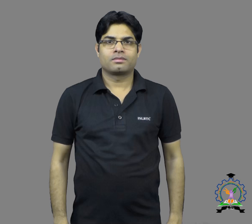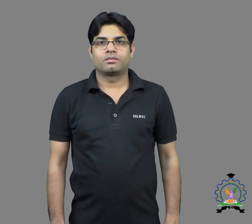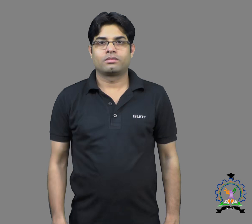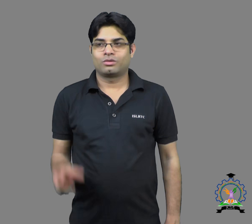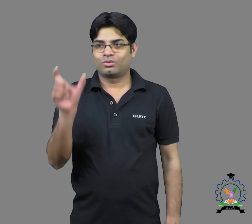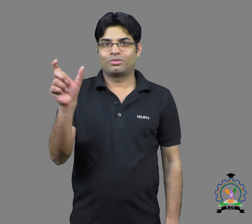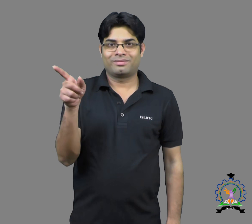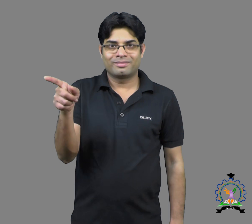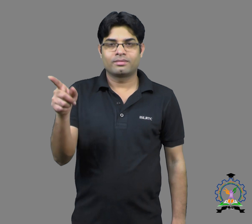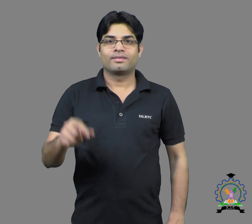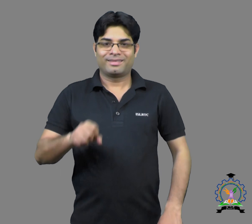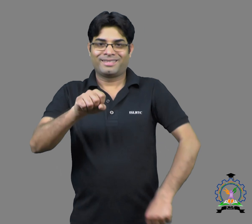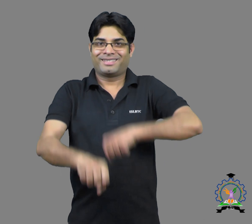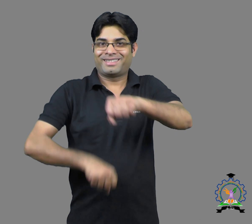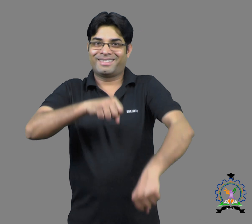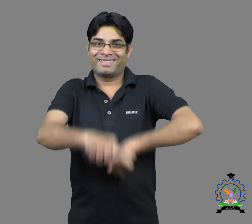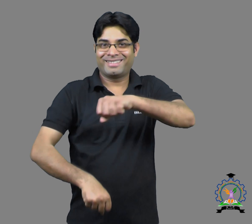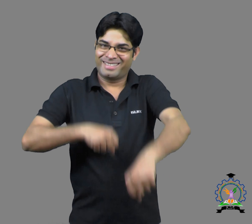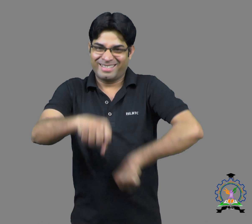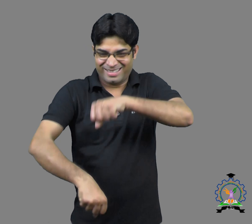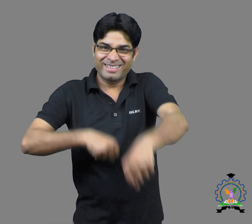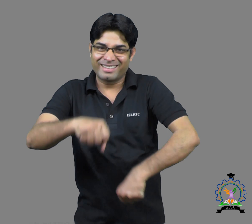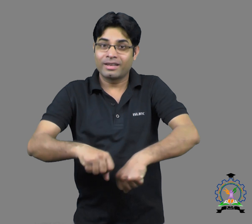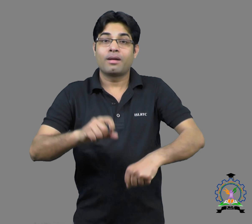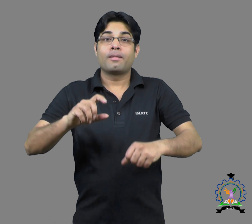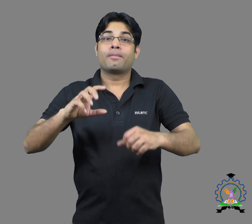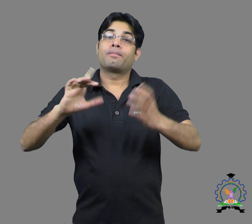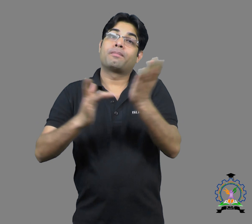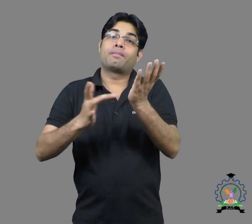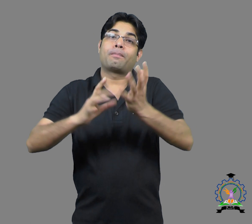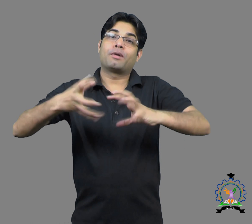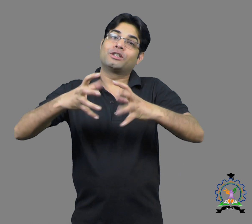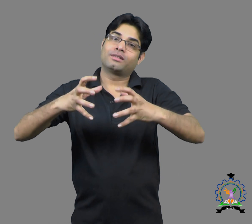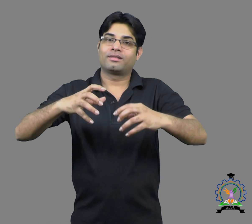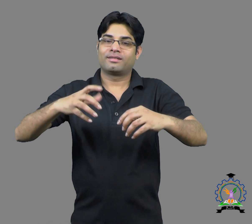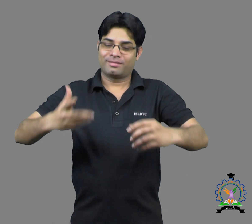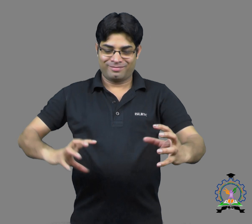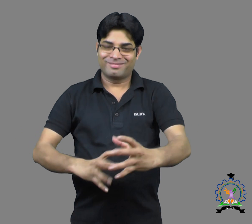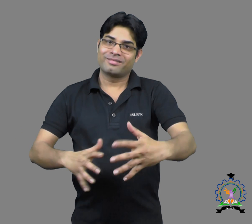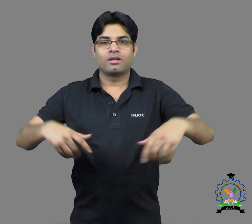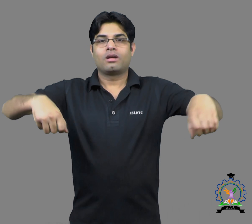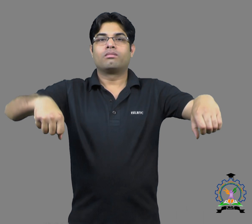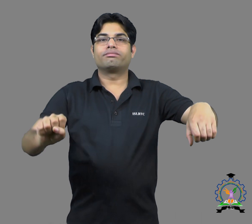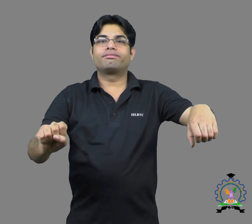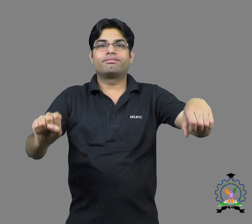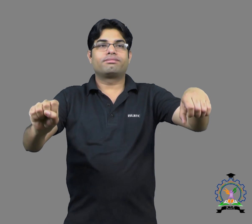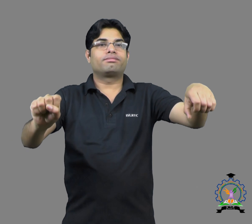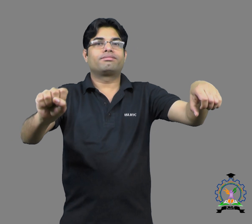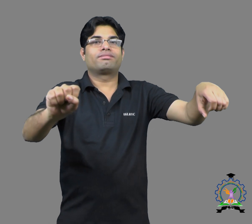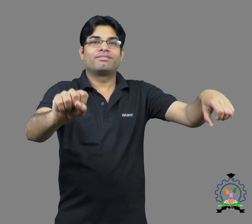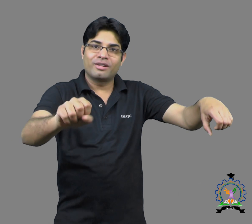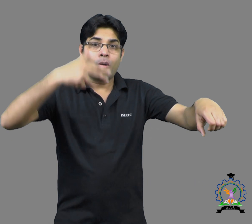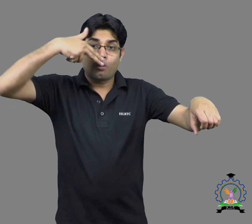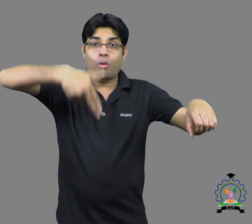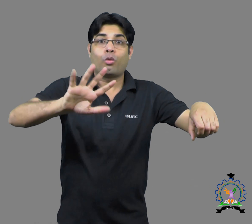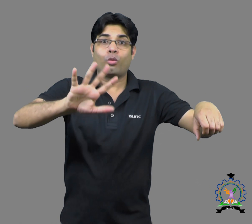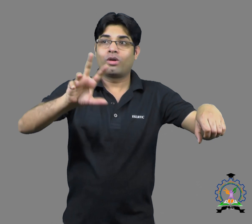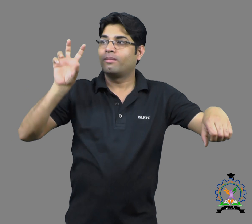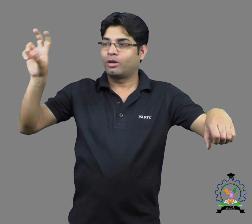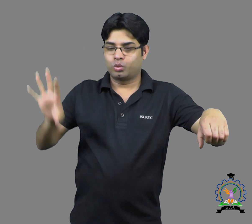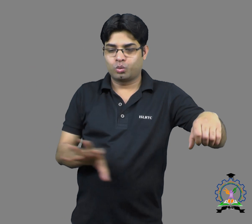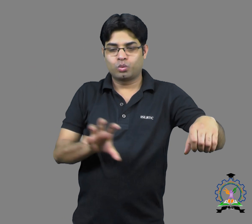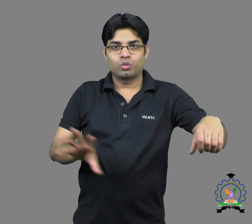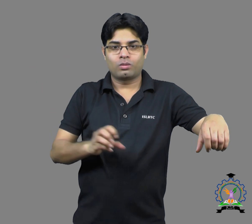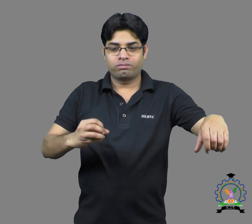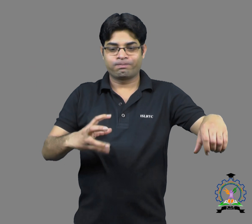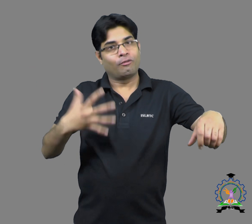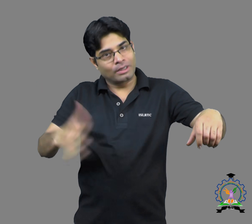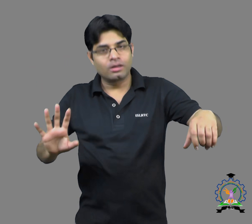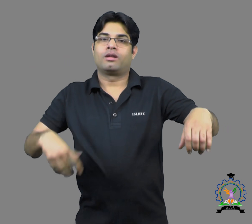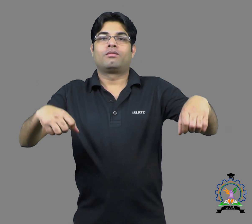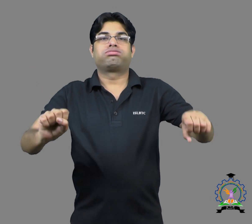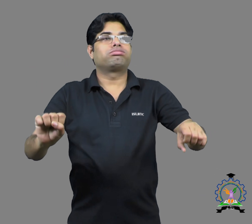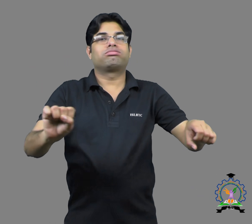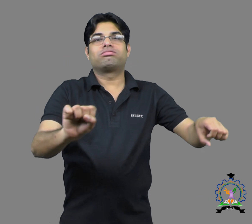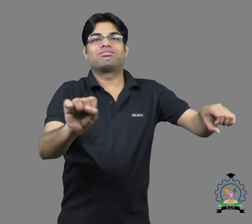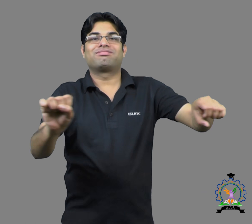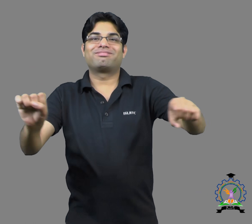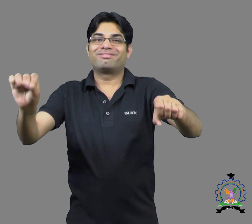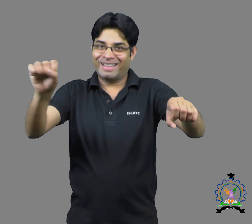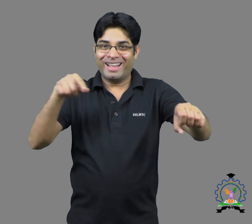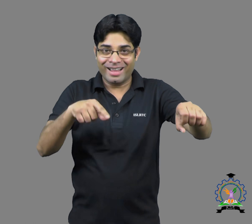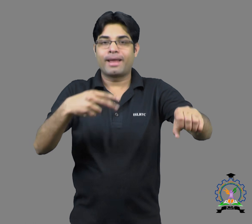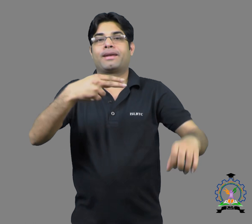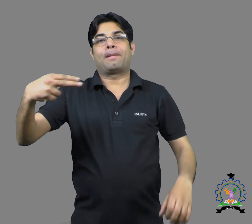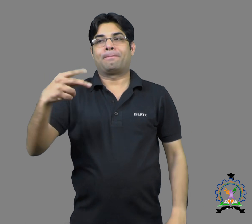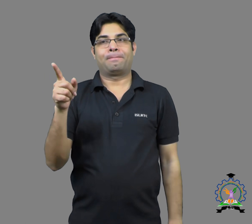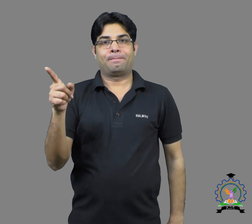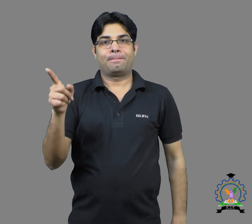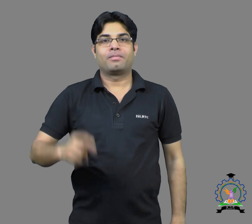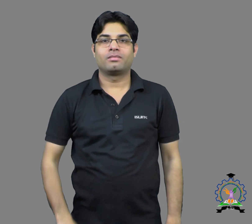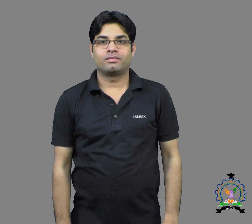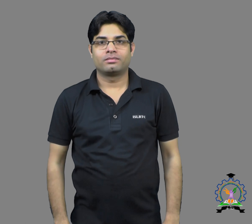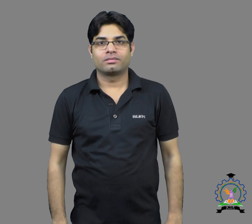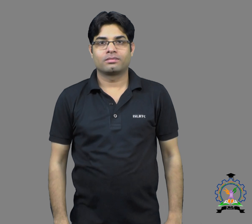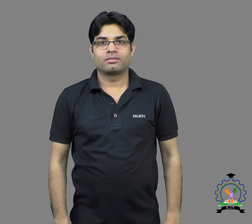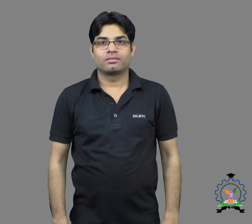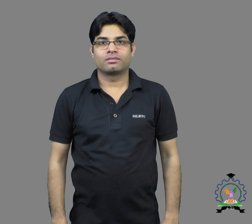Electric Bicycle